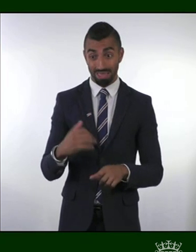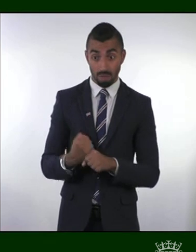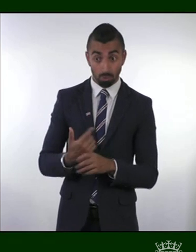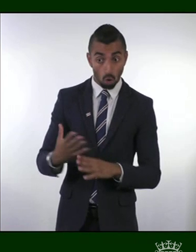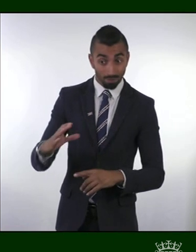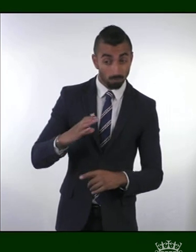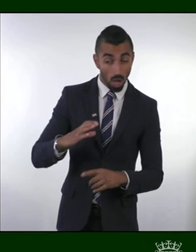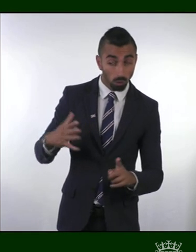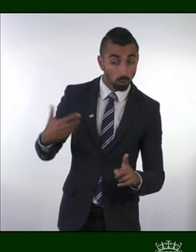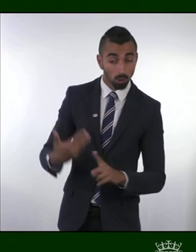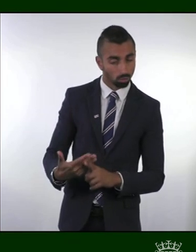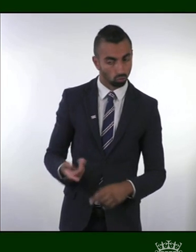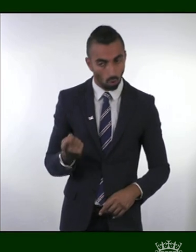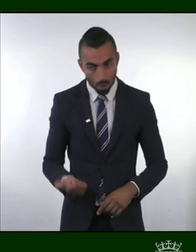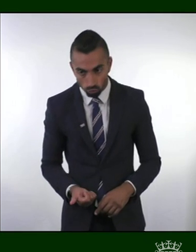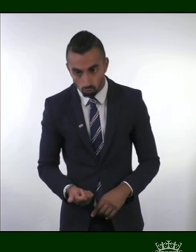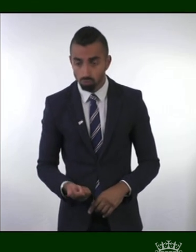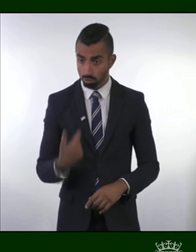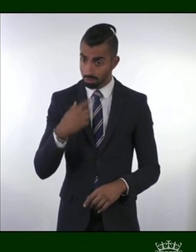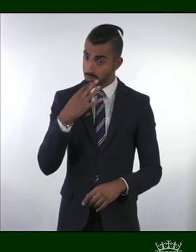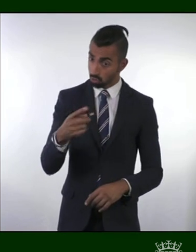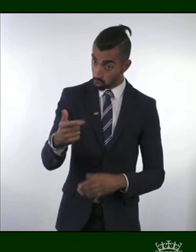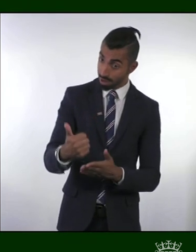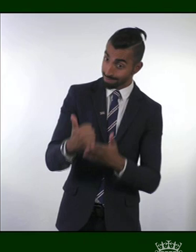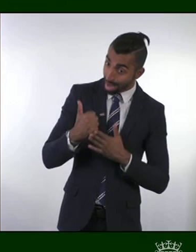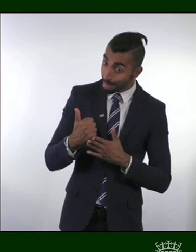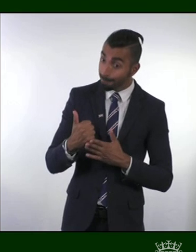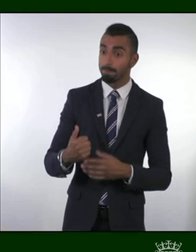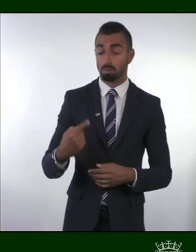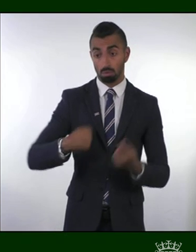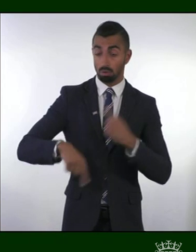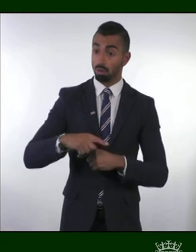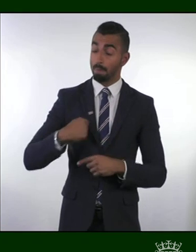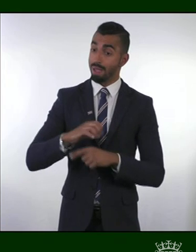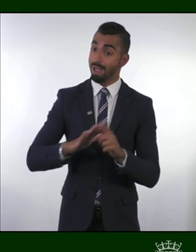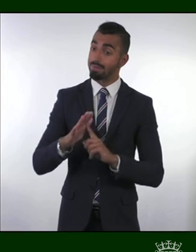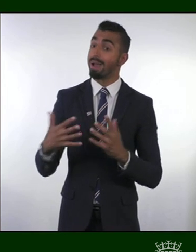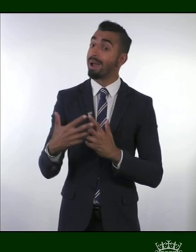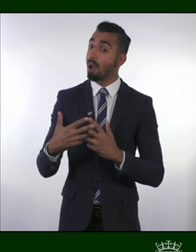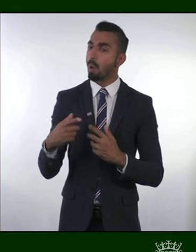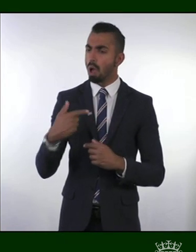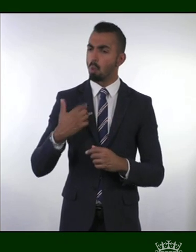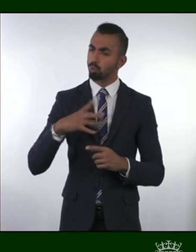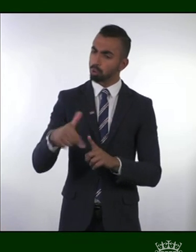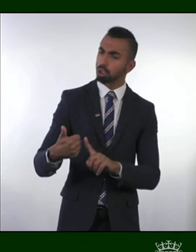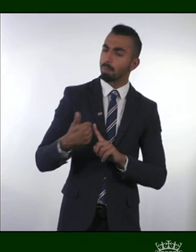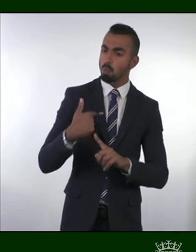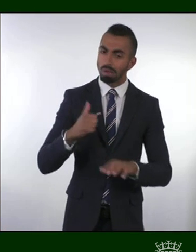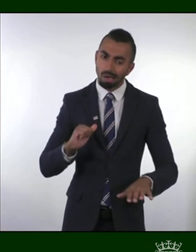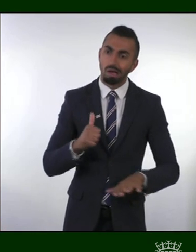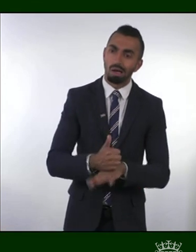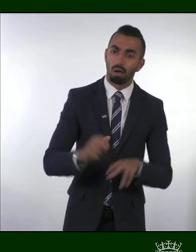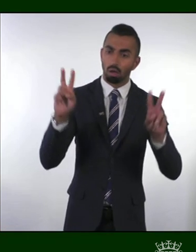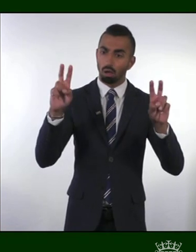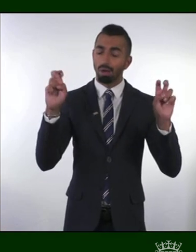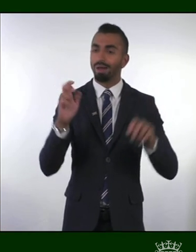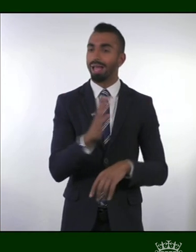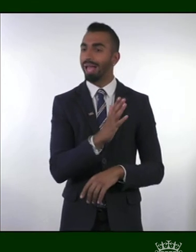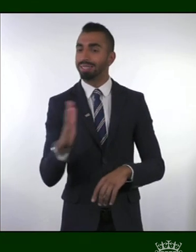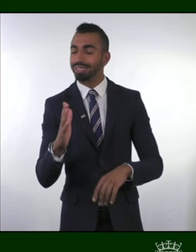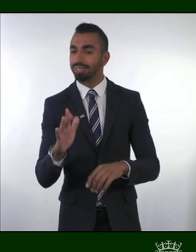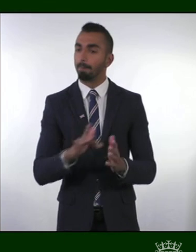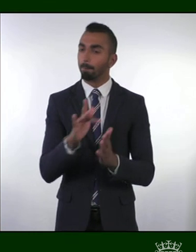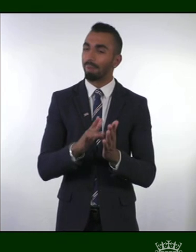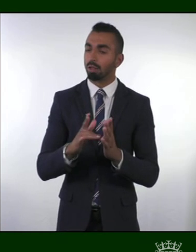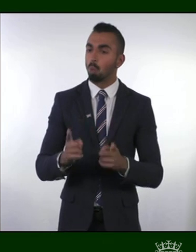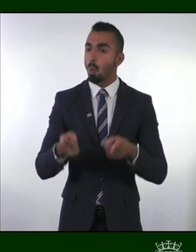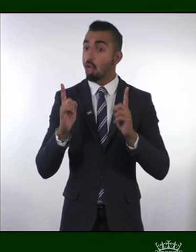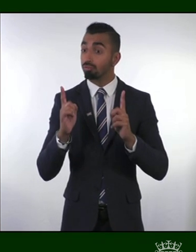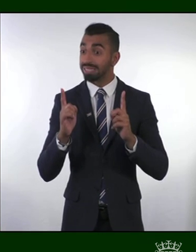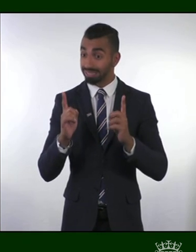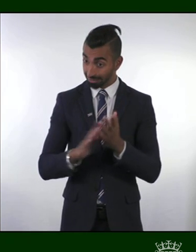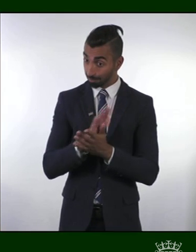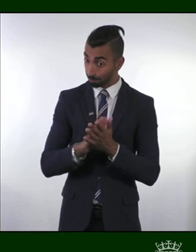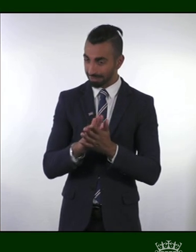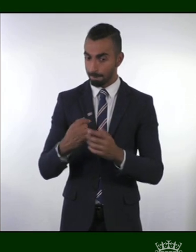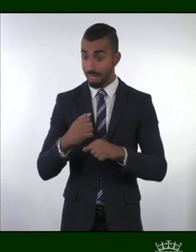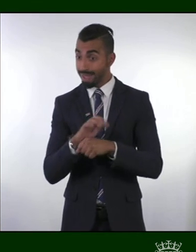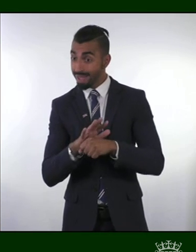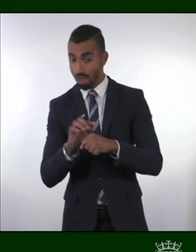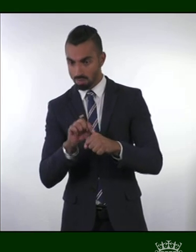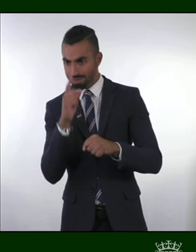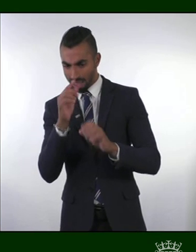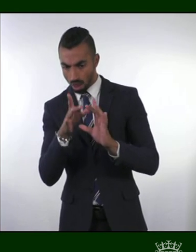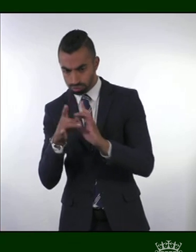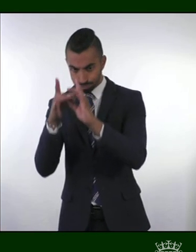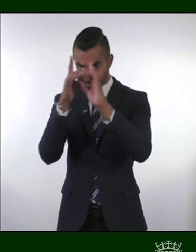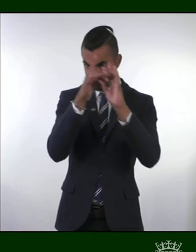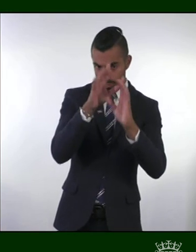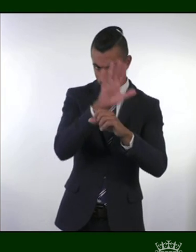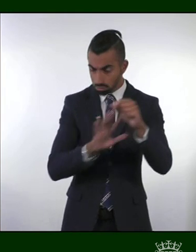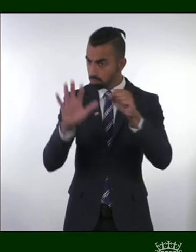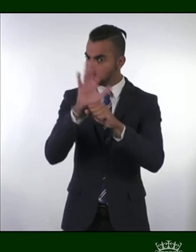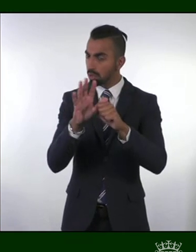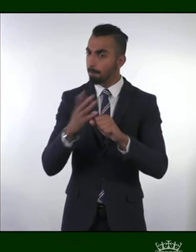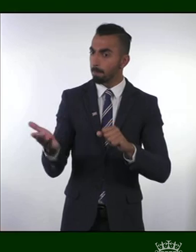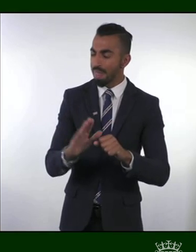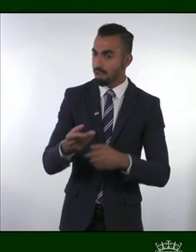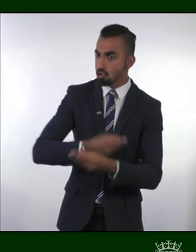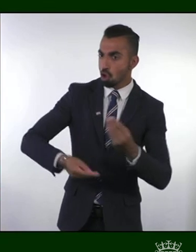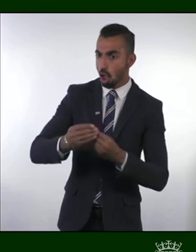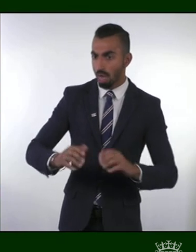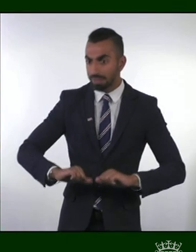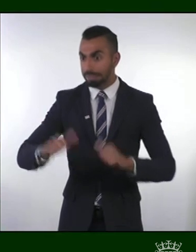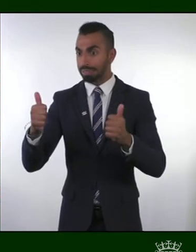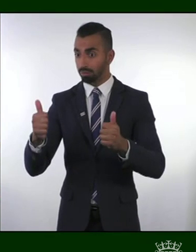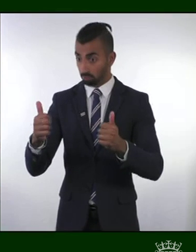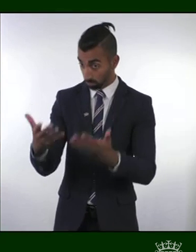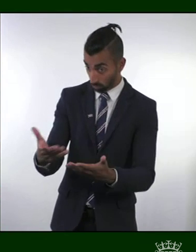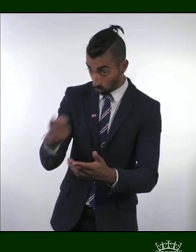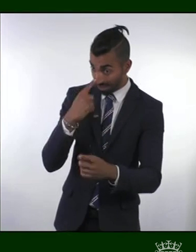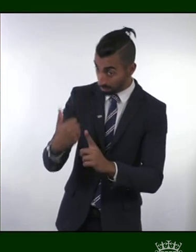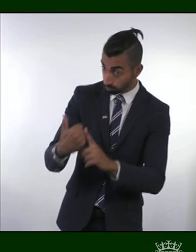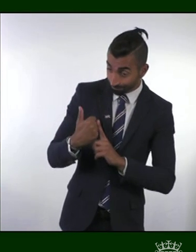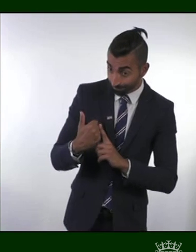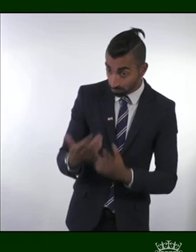Will he help us to rebuild and have a strong local voice in this recovery by backing an east midlands authority as an effective voice for our area, to get all pistons firing on the midlands engine and rebalance things with our effective West Midlands Mayor, Andy Street, and make sure that the work he is delivering in government can be delivered effectively in the east midlands?